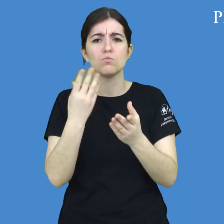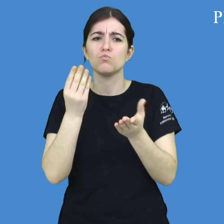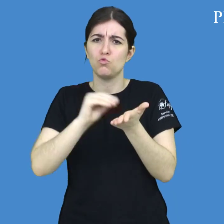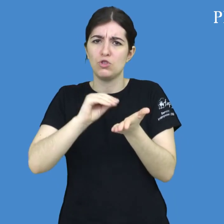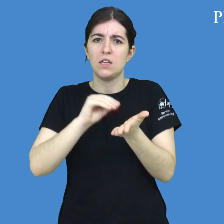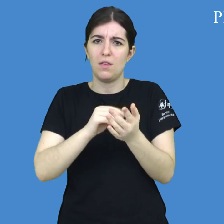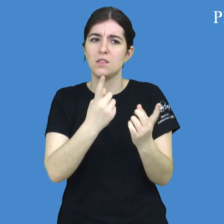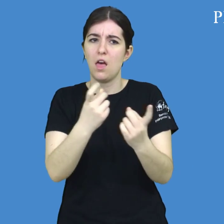vez